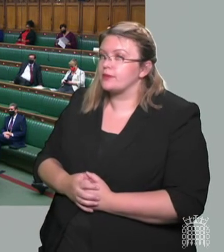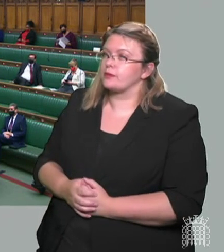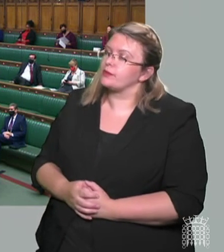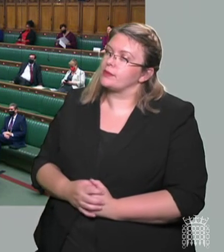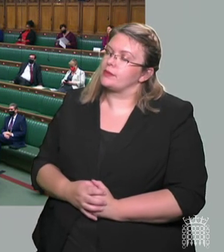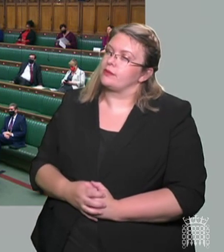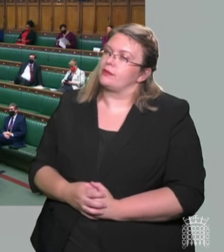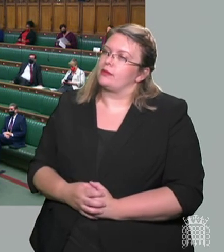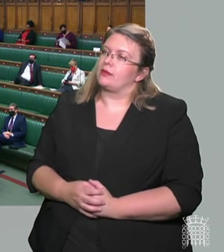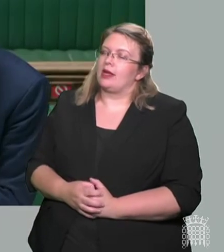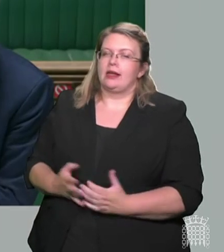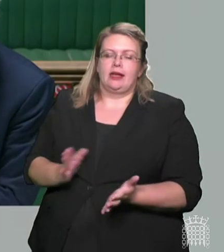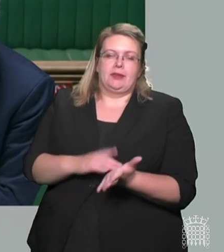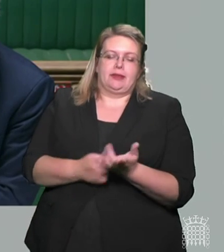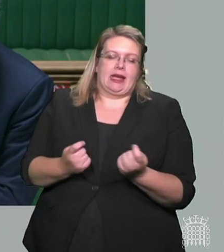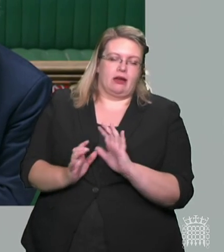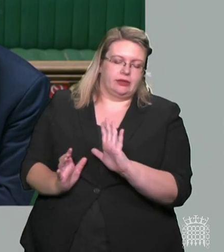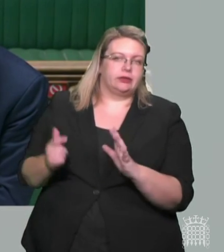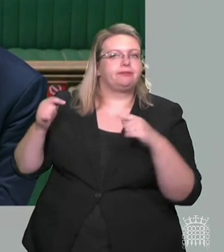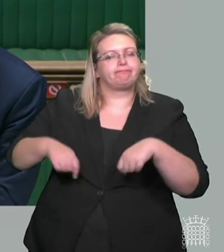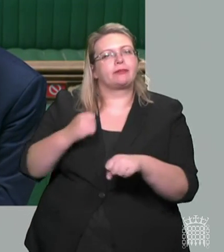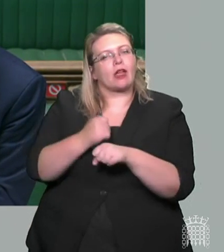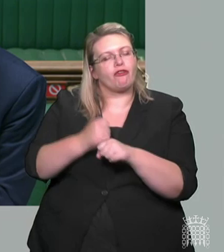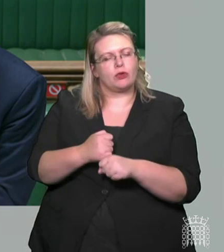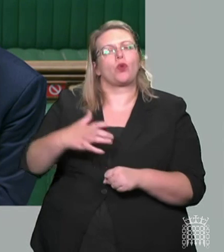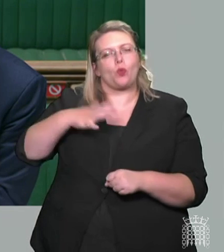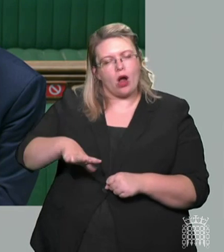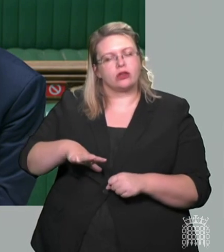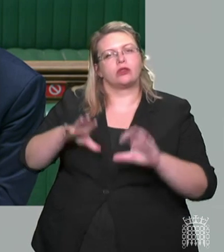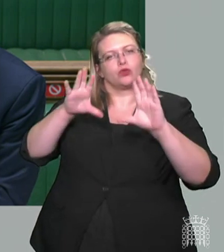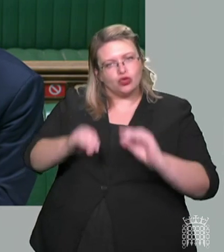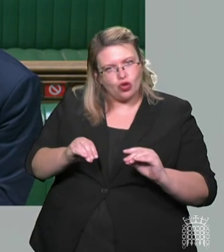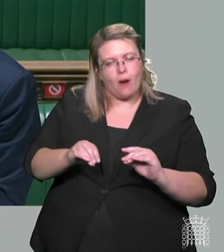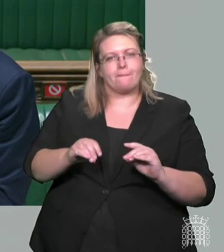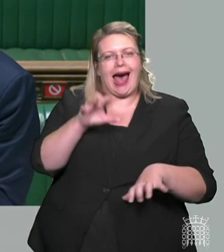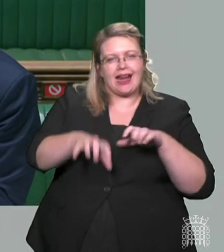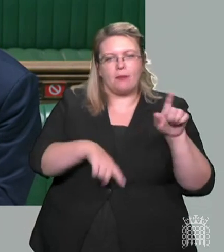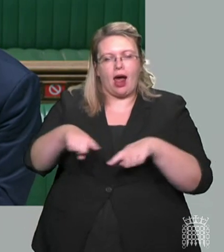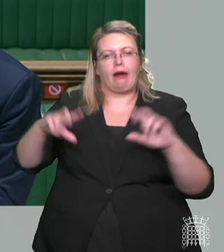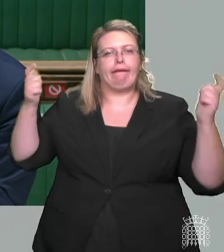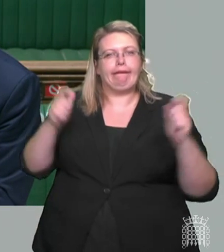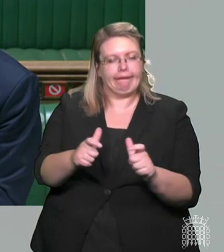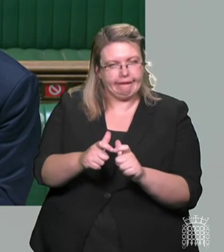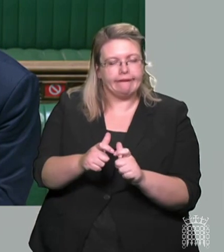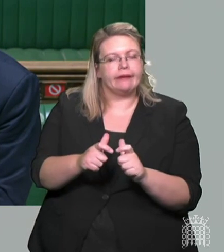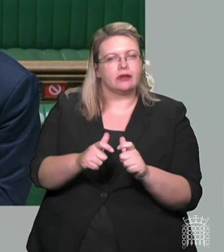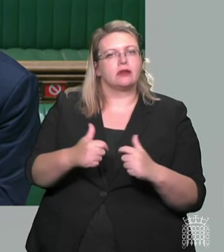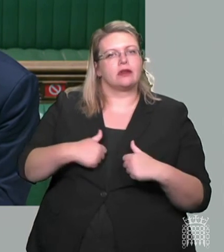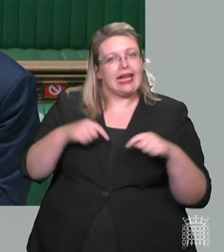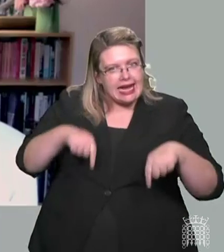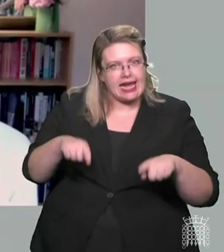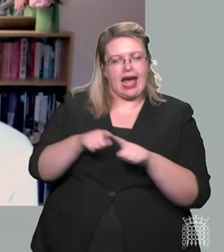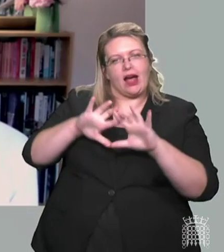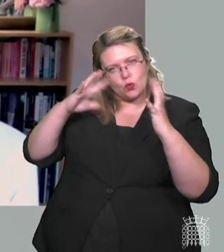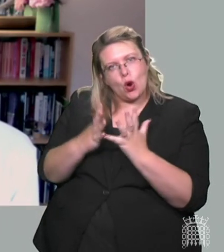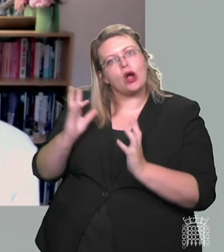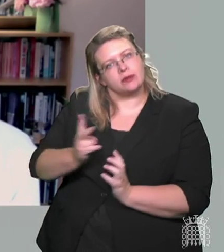This Government are committed not just to halting, but to reversing biodiversity loss not only in this country, but around the world.